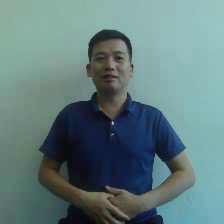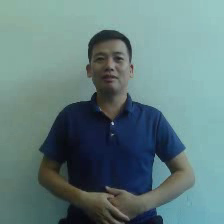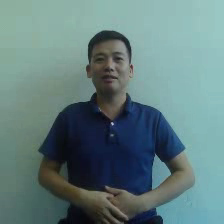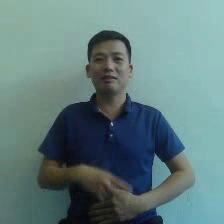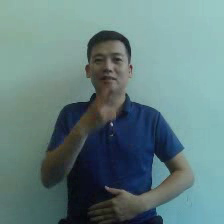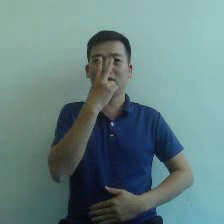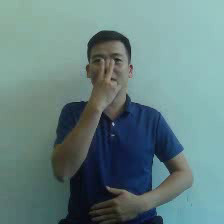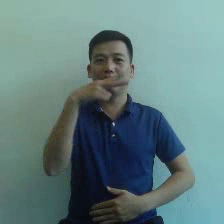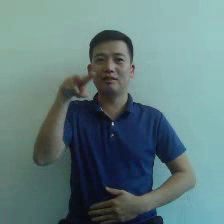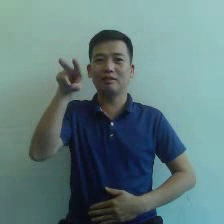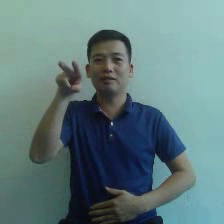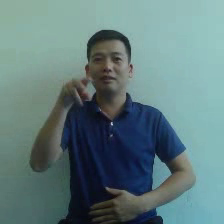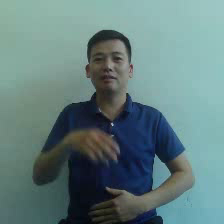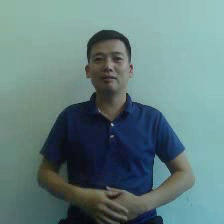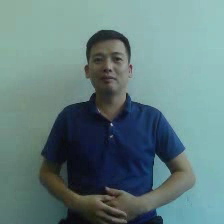Nhìn